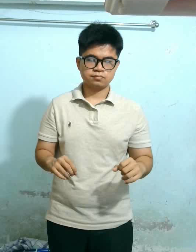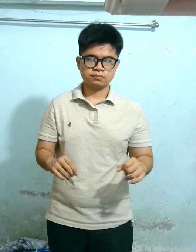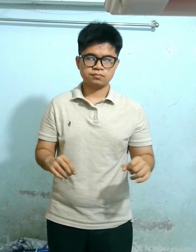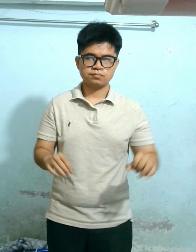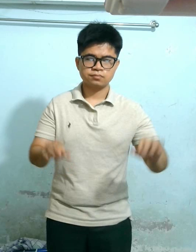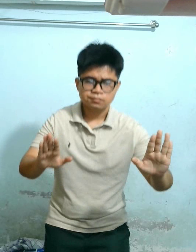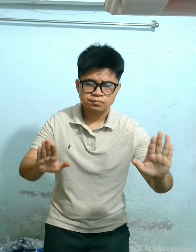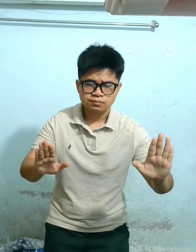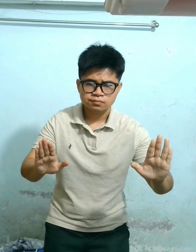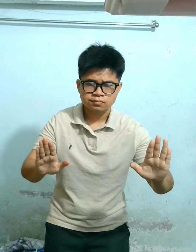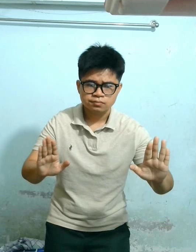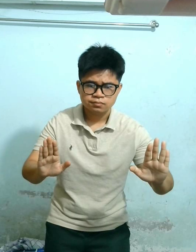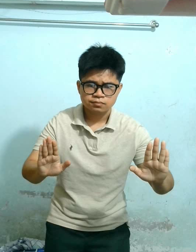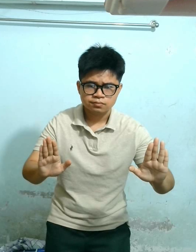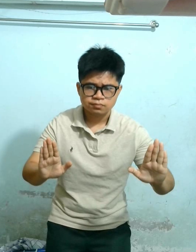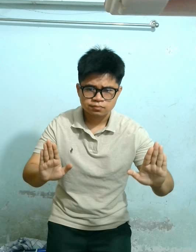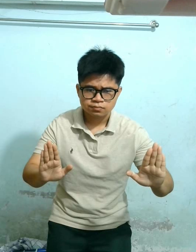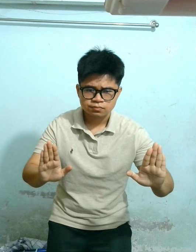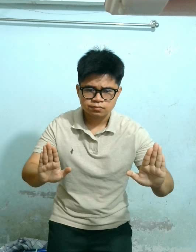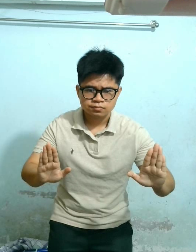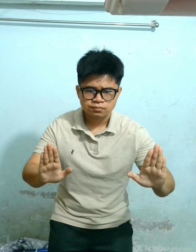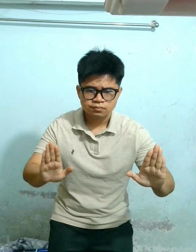dung lai